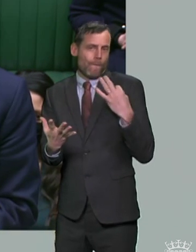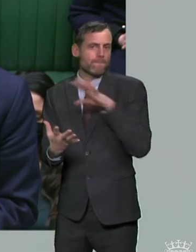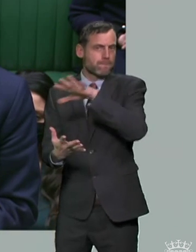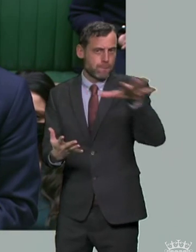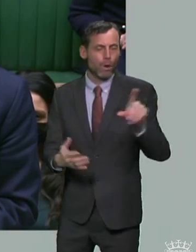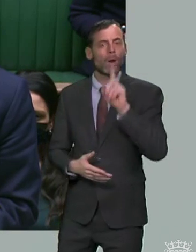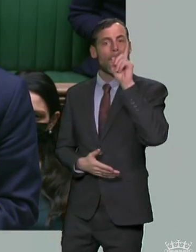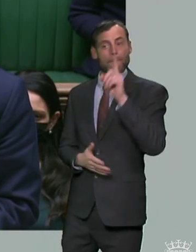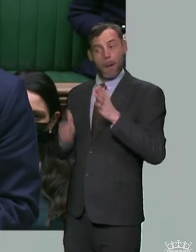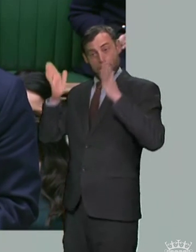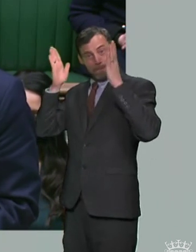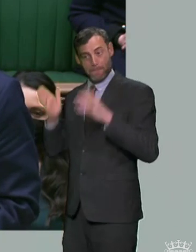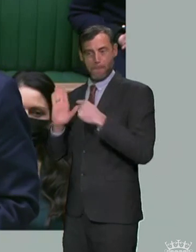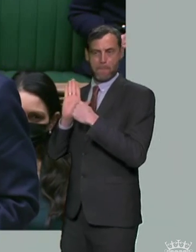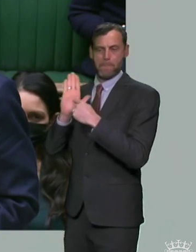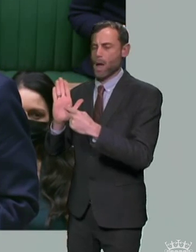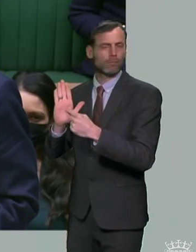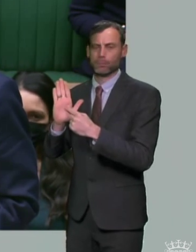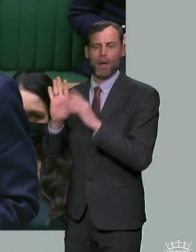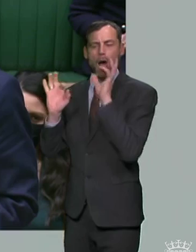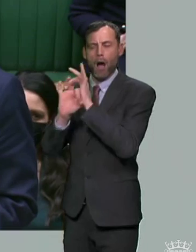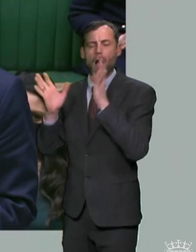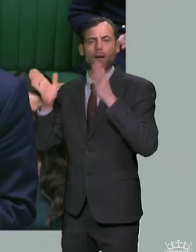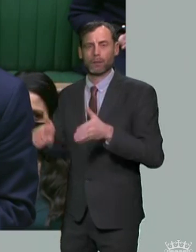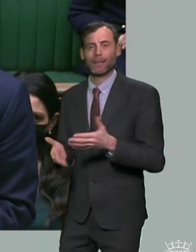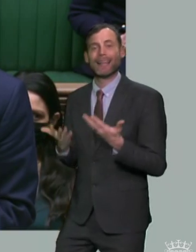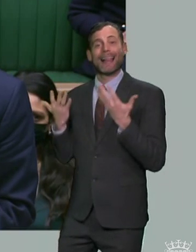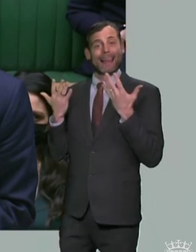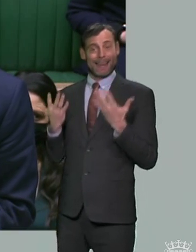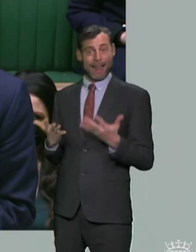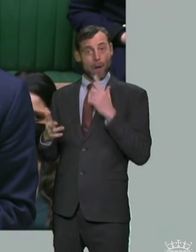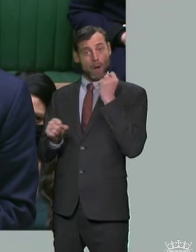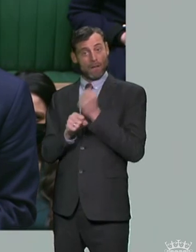From now on, the Government are no longer asking people to work from home.